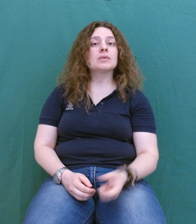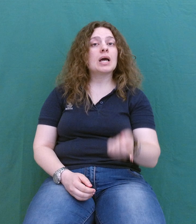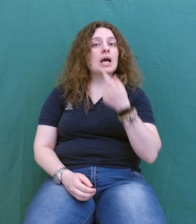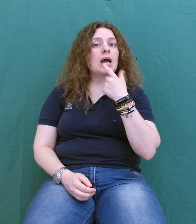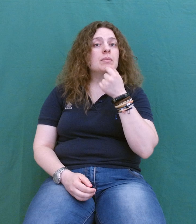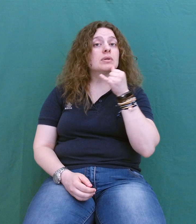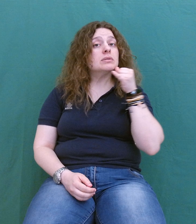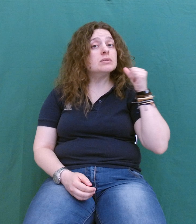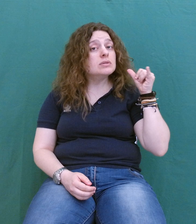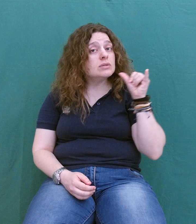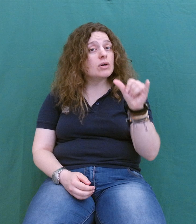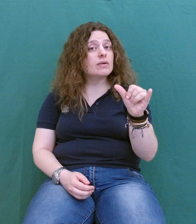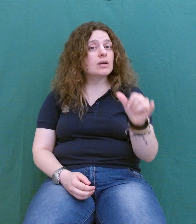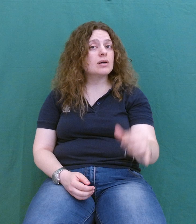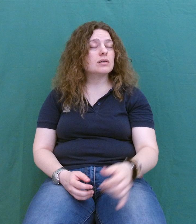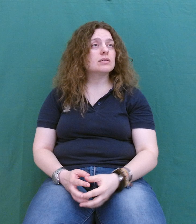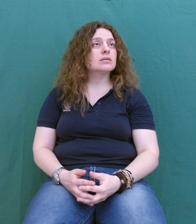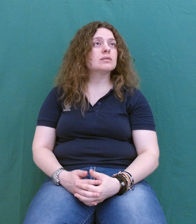ΦΑΡΜΑΚΑ ΙΣΟΒΙΑ?